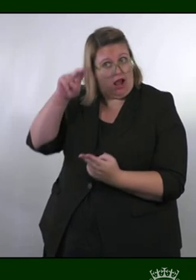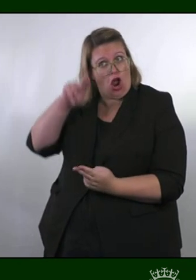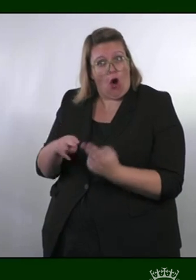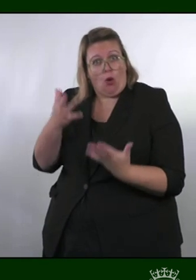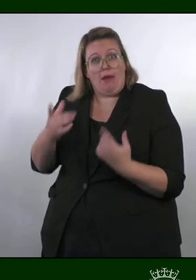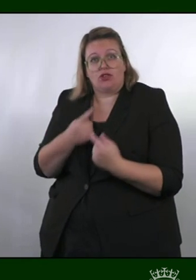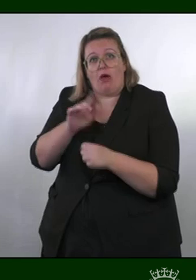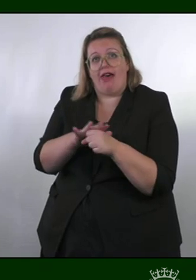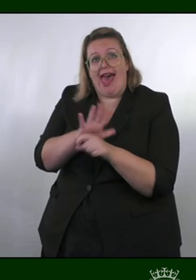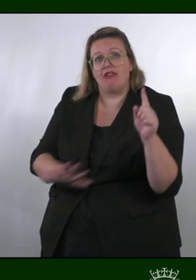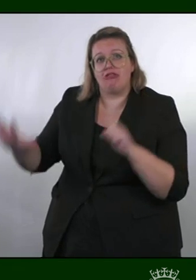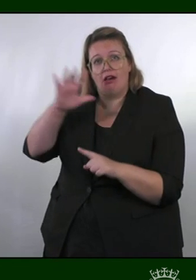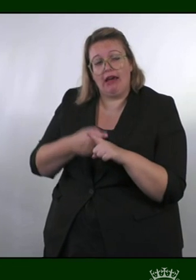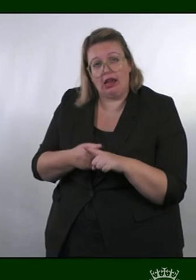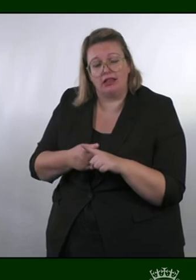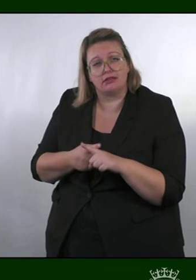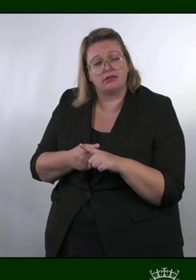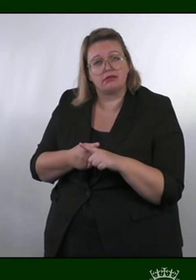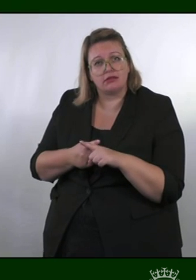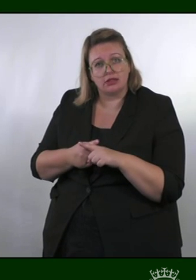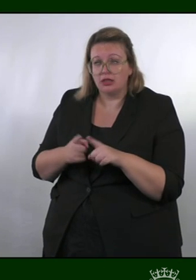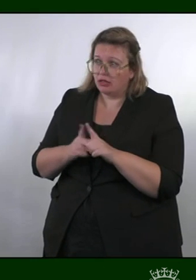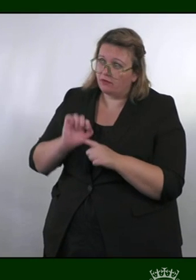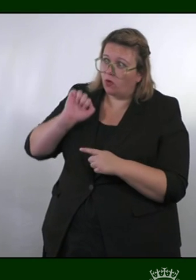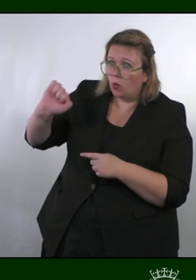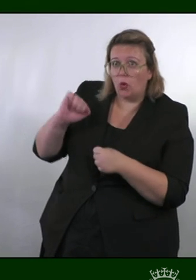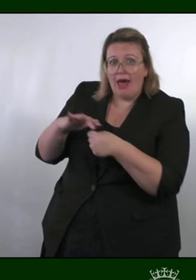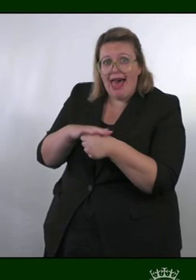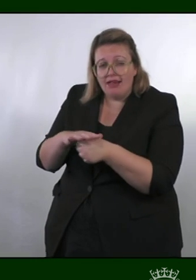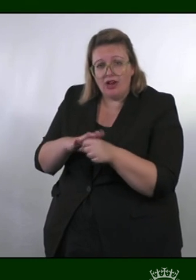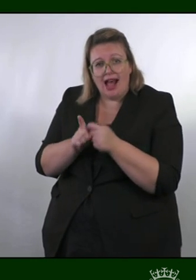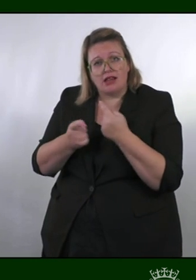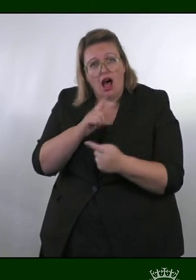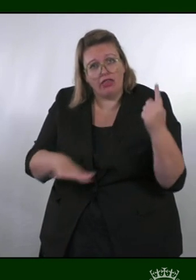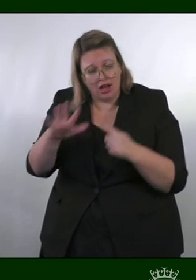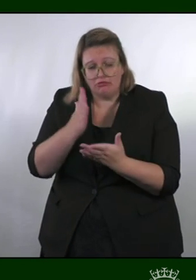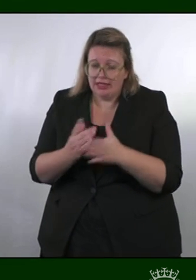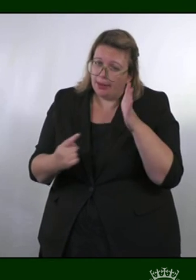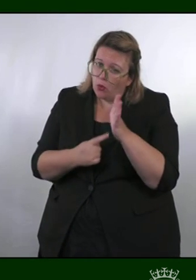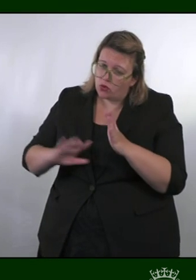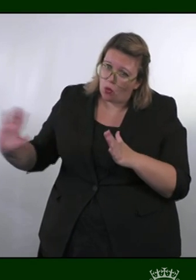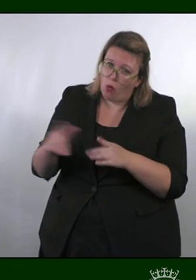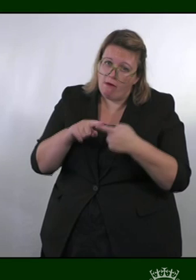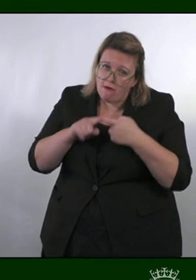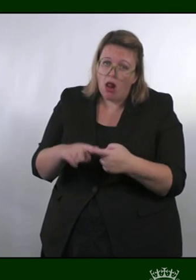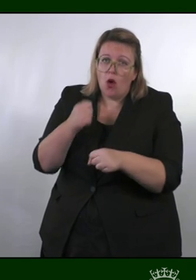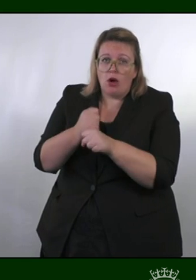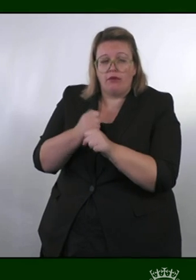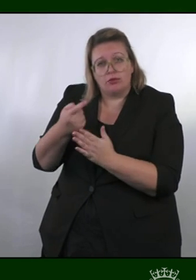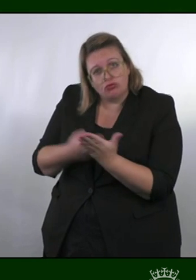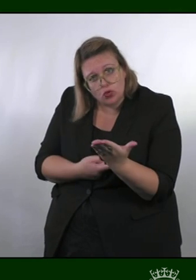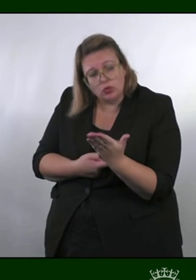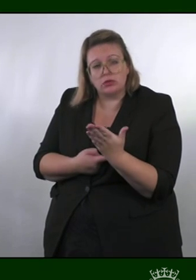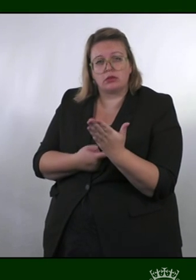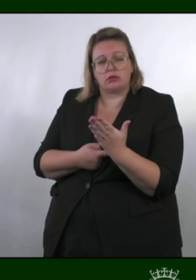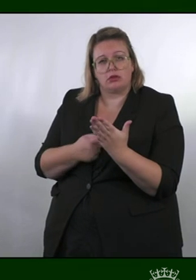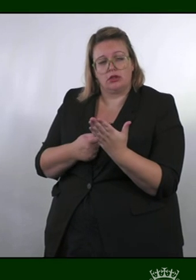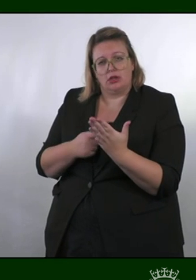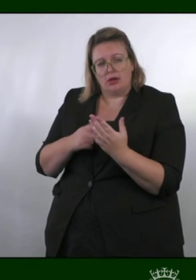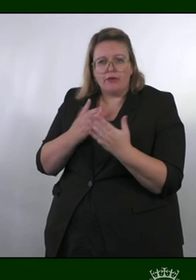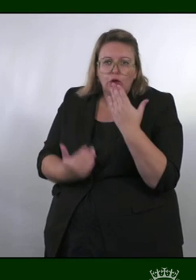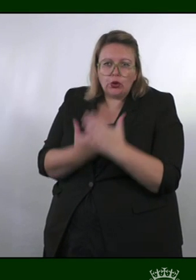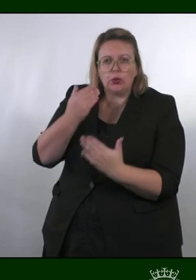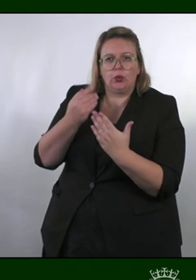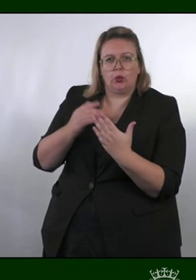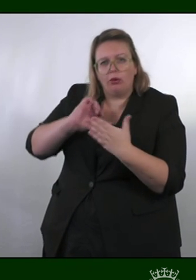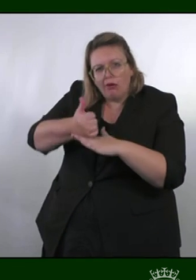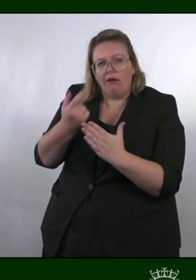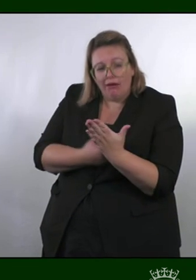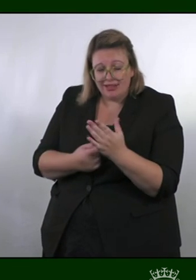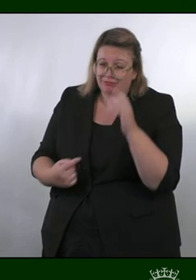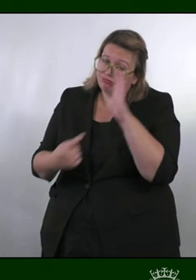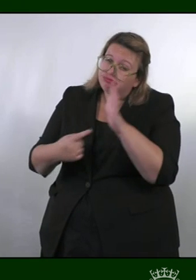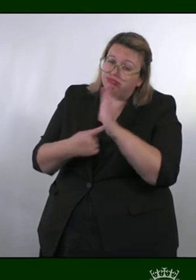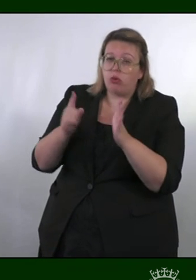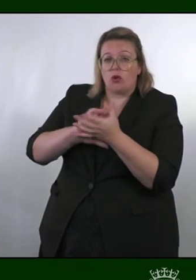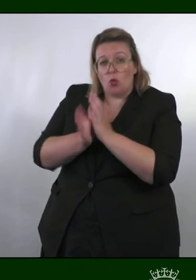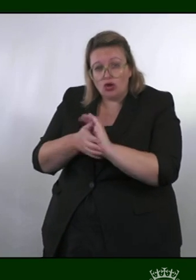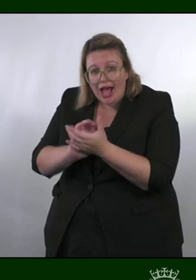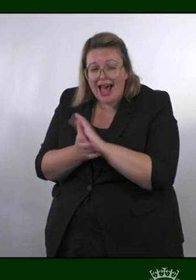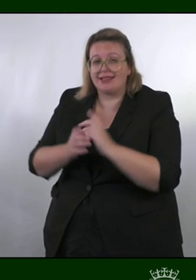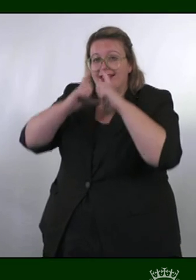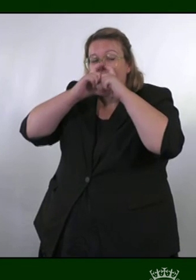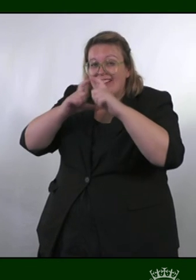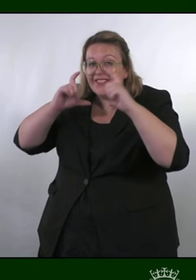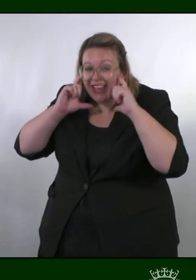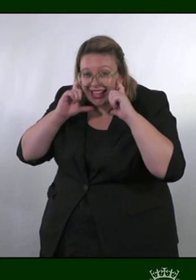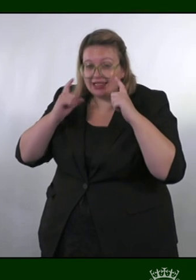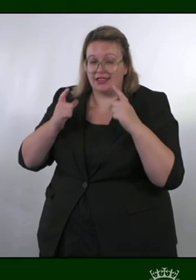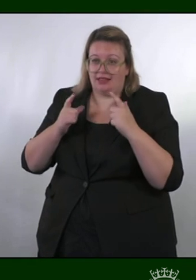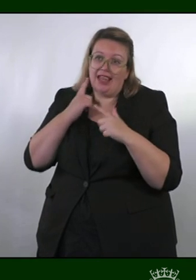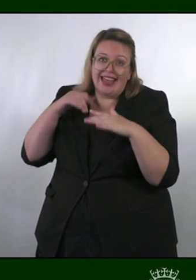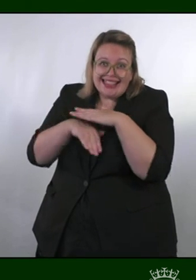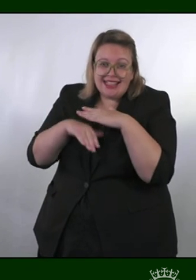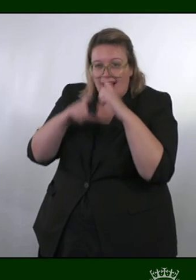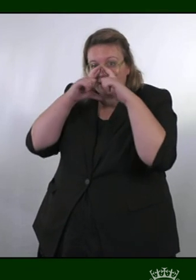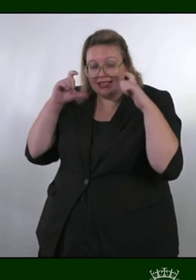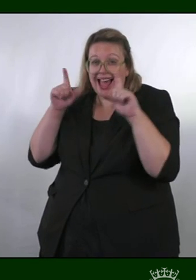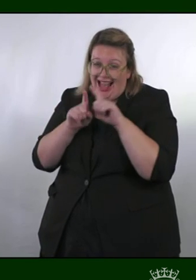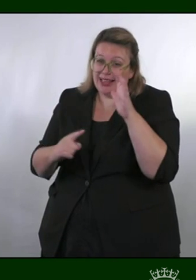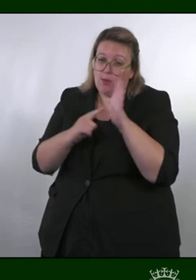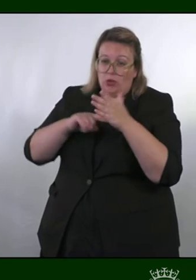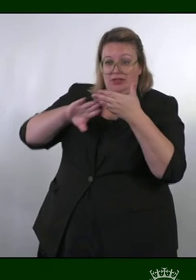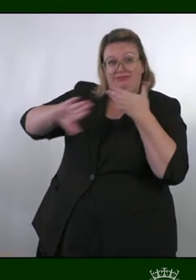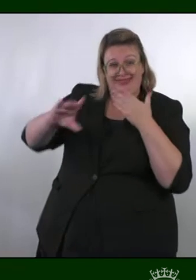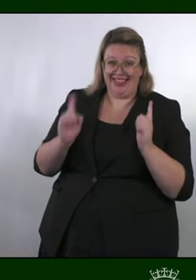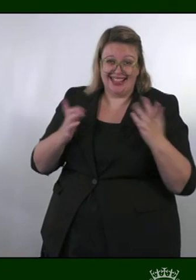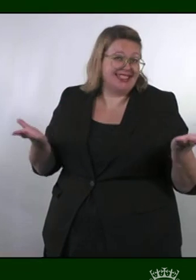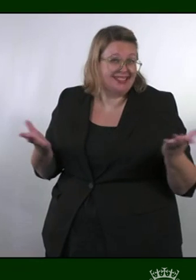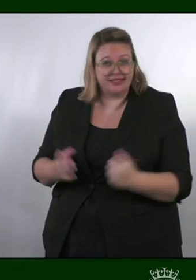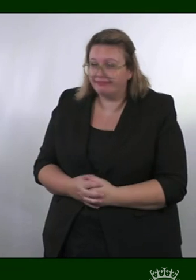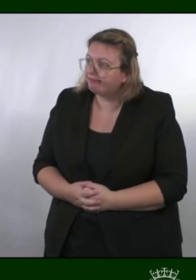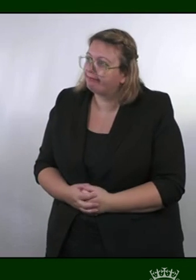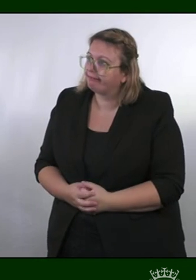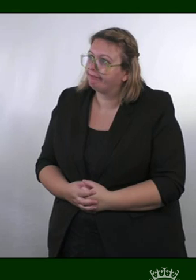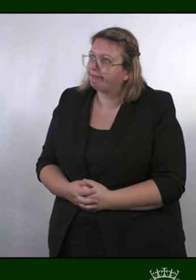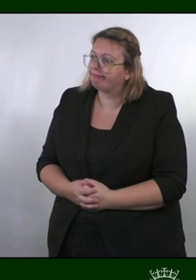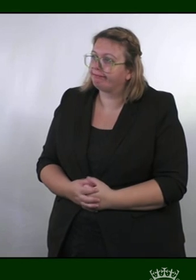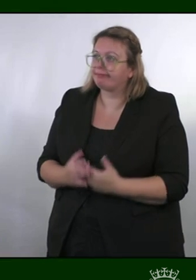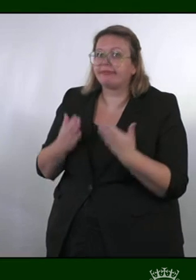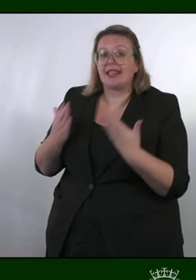The way forward for constituents in the Vale of Aylesbury and everywhere else is to keep following the guidance, observing the new restrictions and, obviously, washing hands, wearing a face covering in enclosed spaces and keeping a sensible distance.